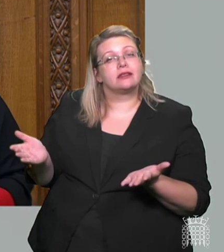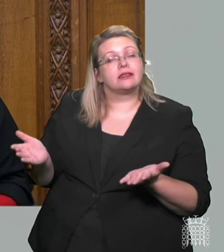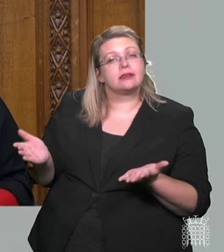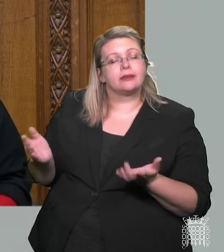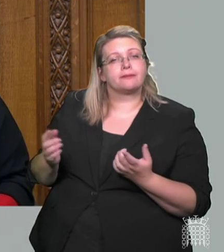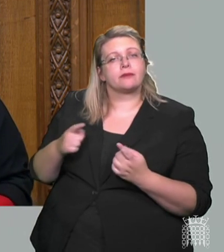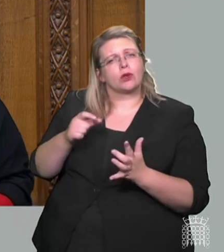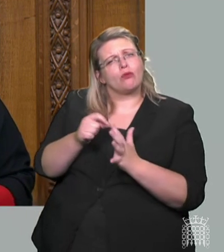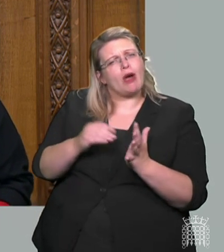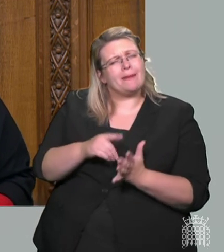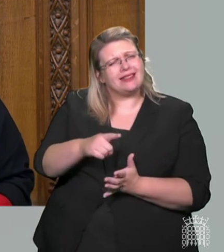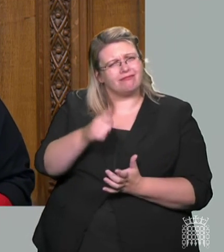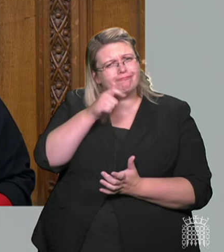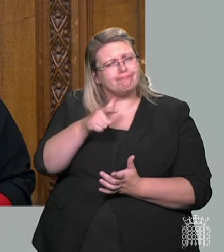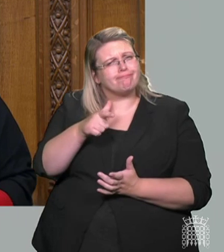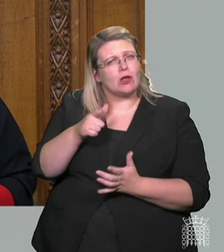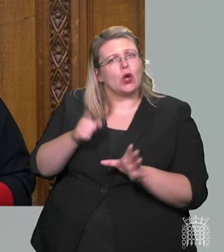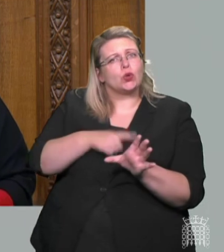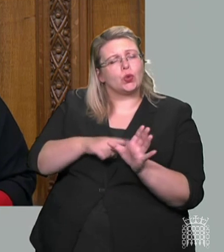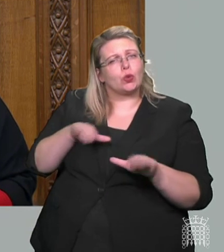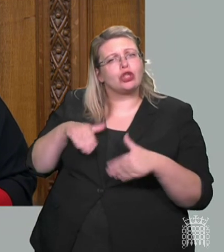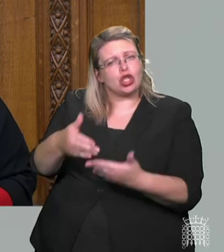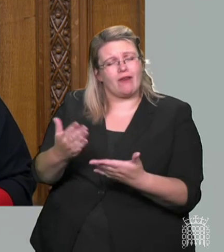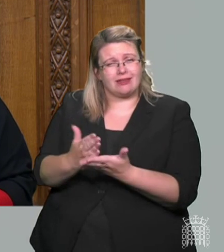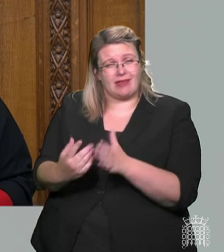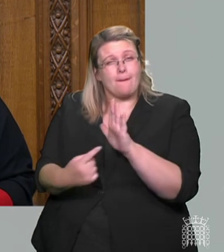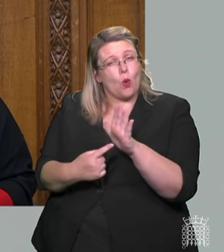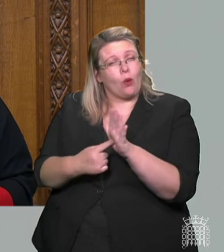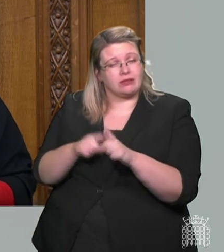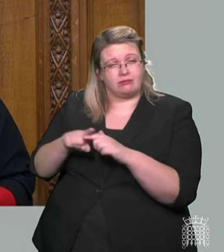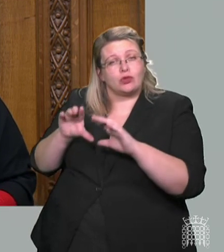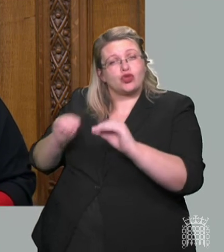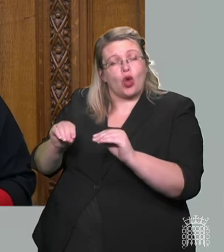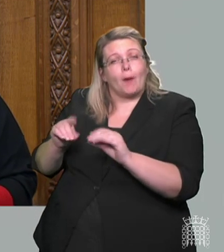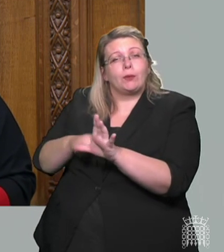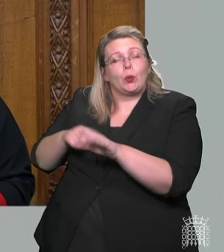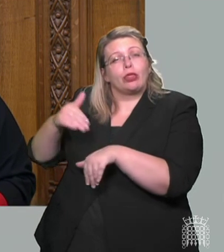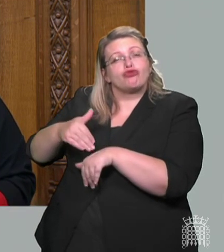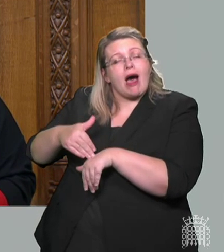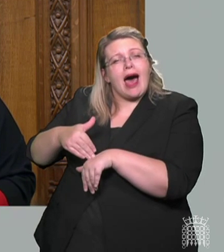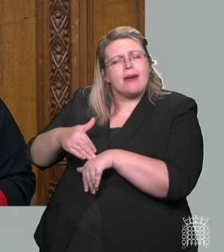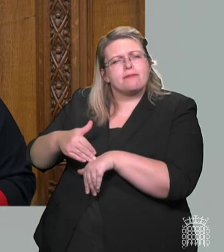The Prime Minister is aware just how important youth services are in the prevention of crime.